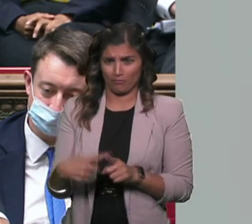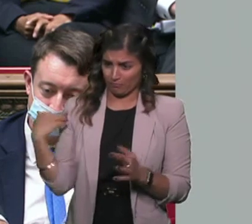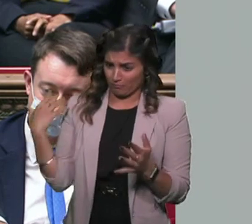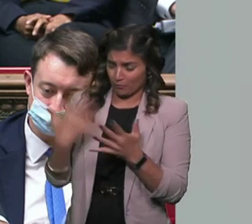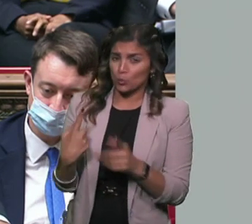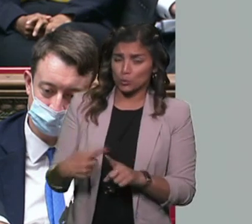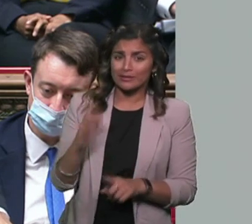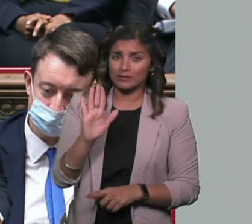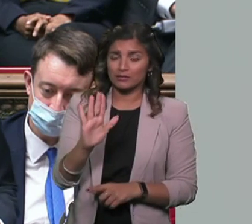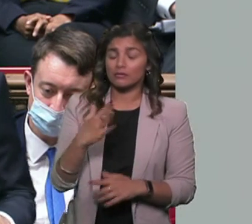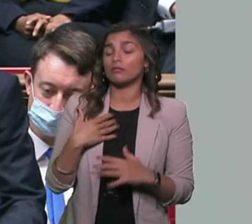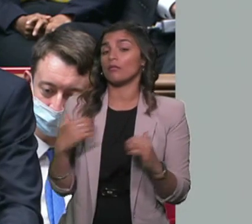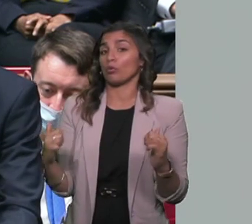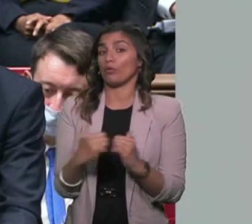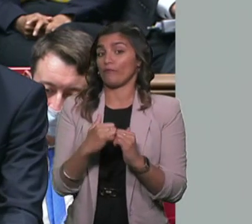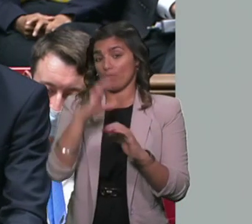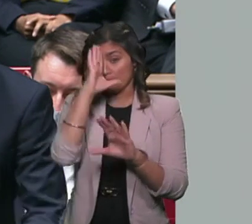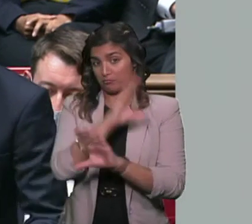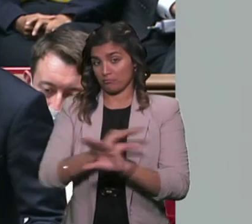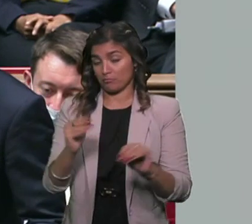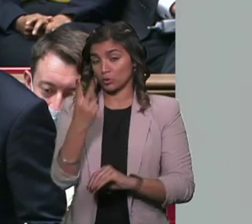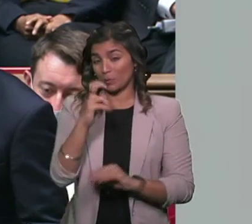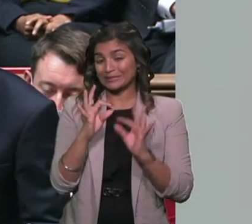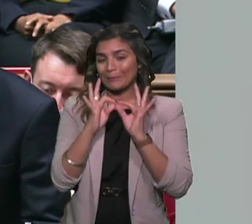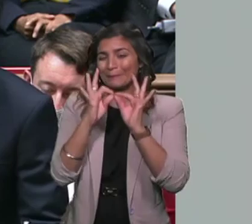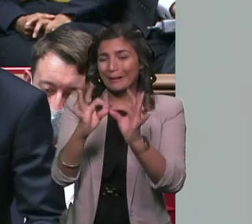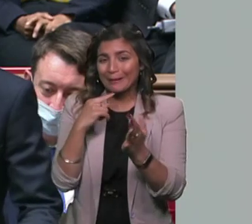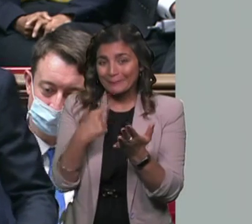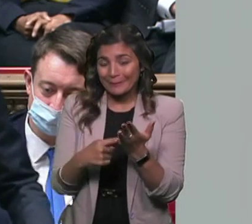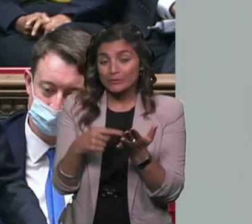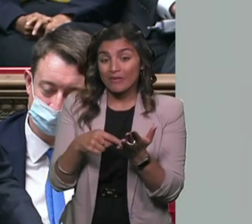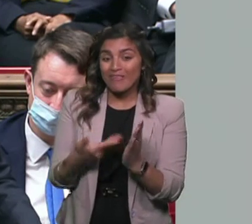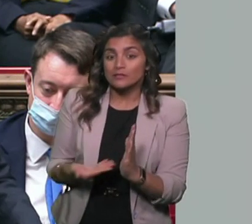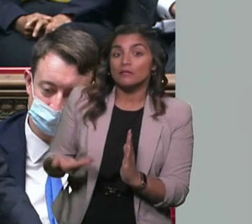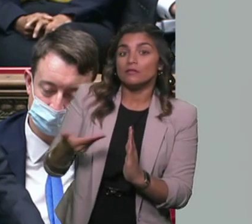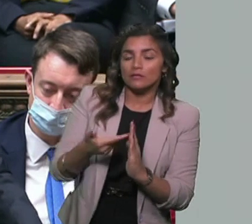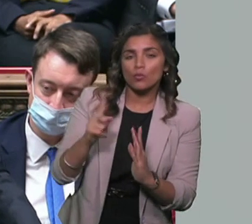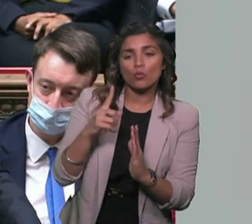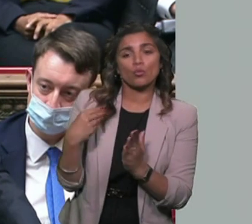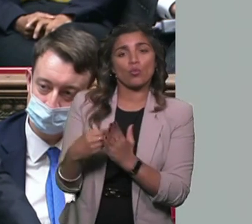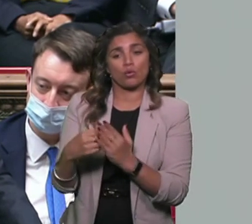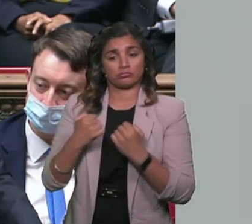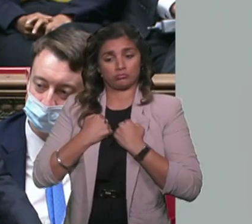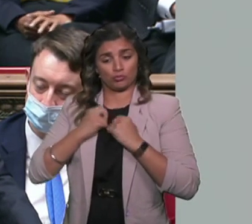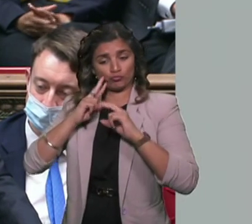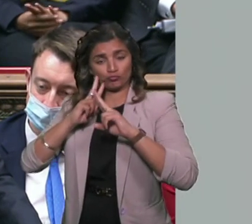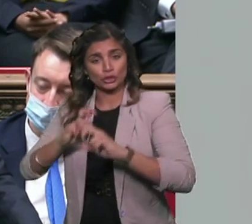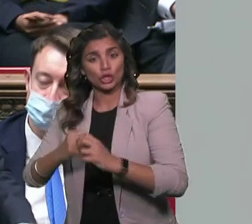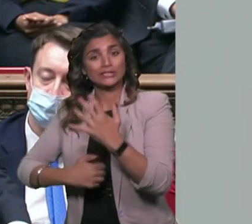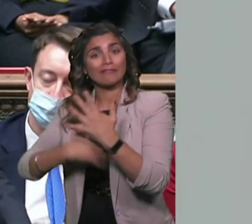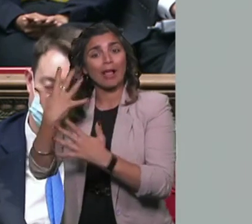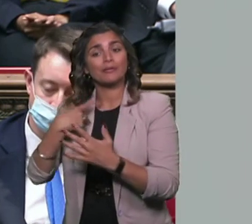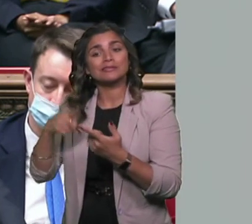I can confirm for the House that this £20 billion is in addition to the cost of our R&D tax reliefs.